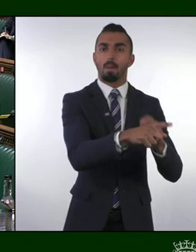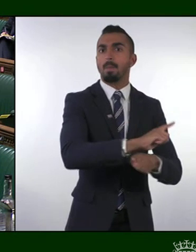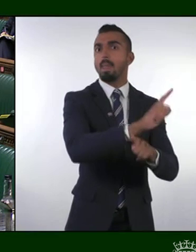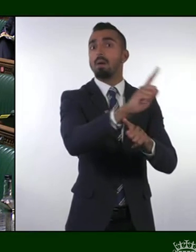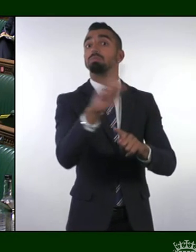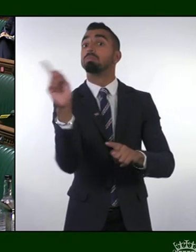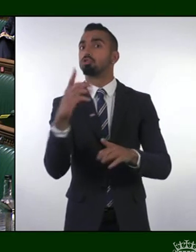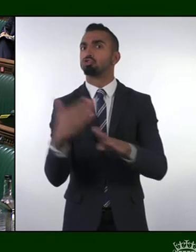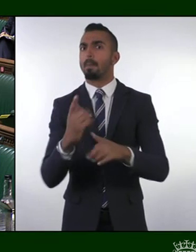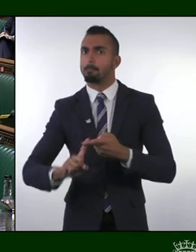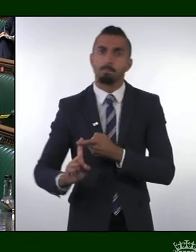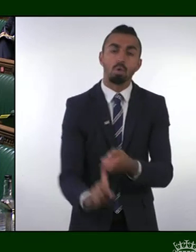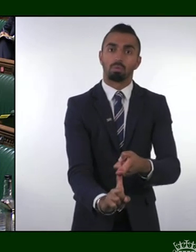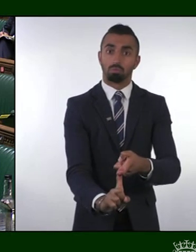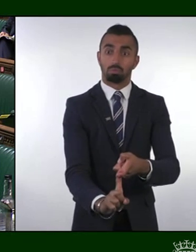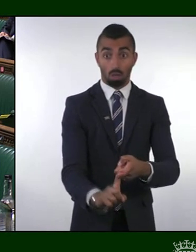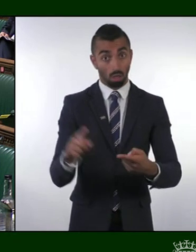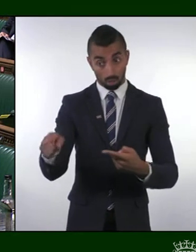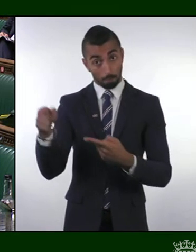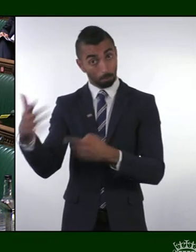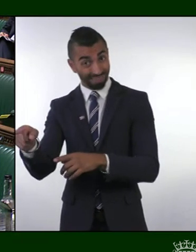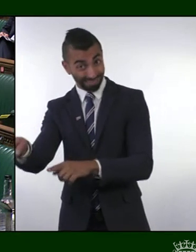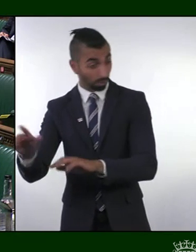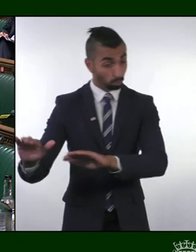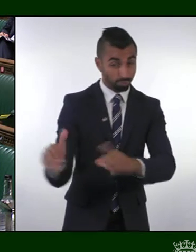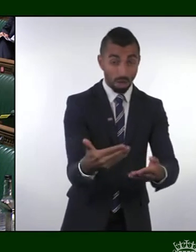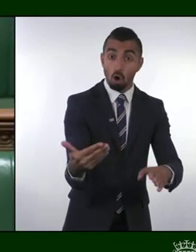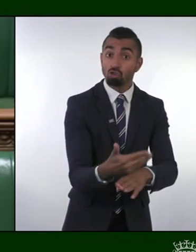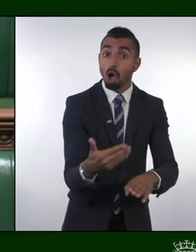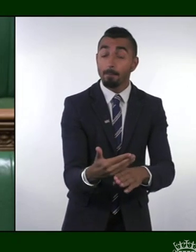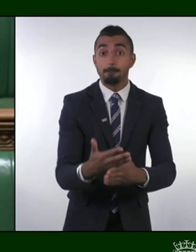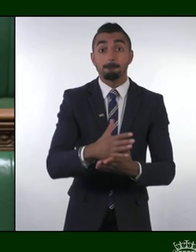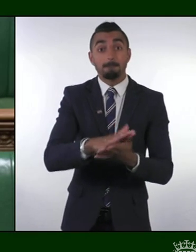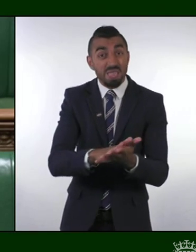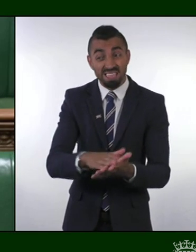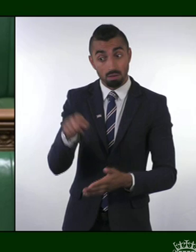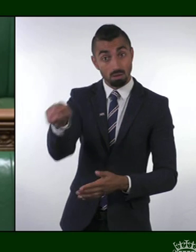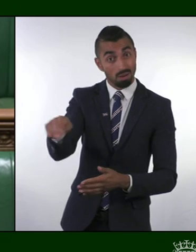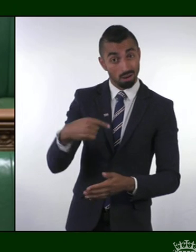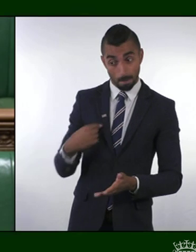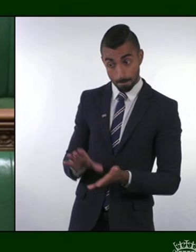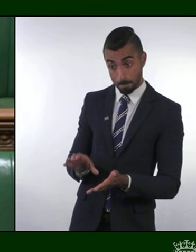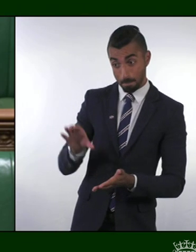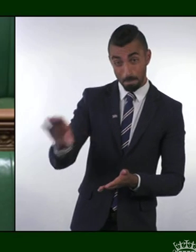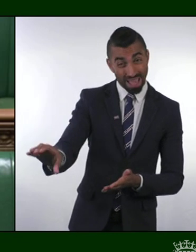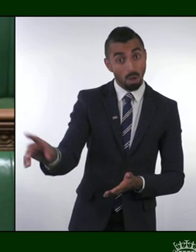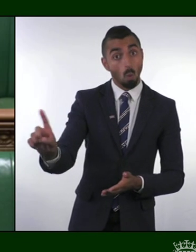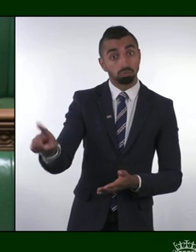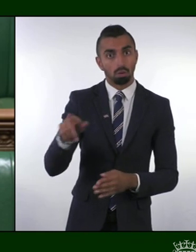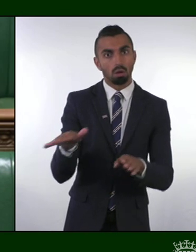If employers meet those conditions, we will pay young people’s wages for six months, plus an amount to cover overheads.